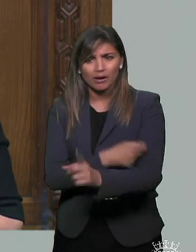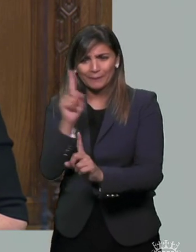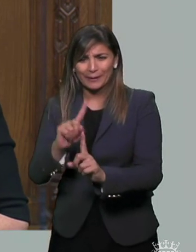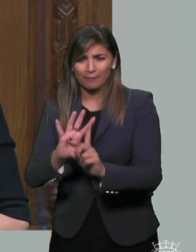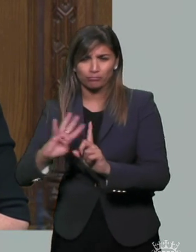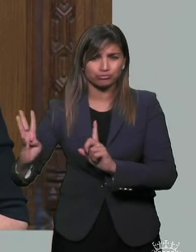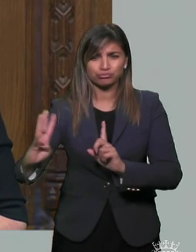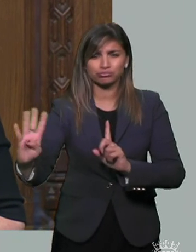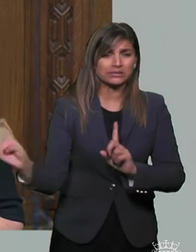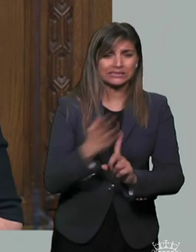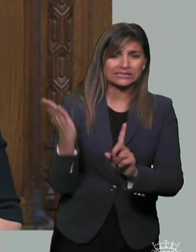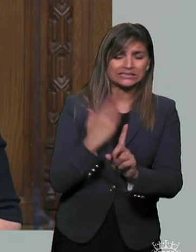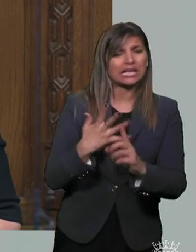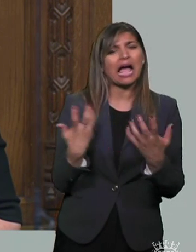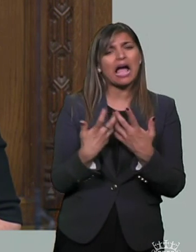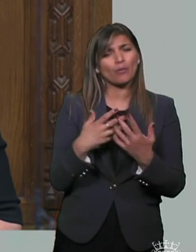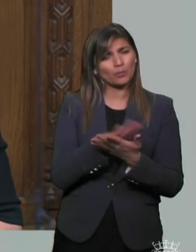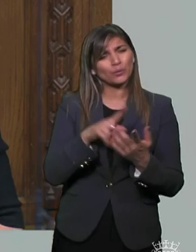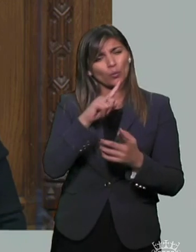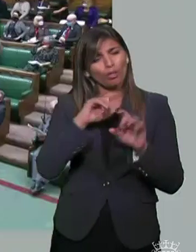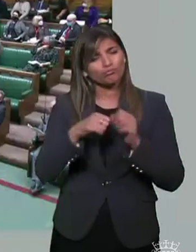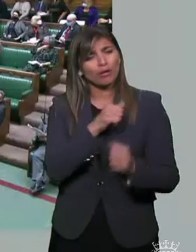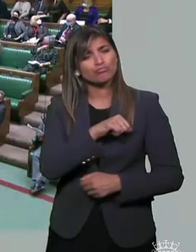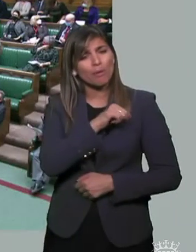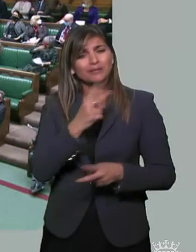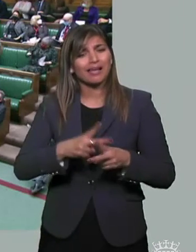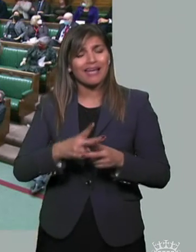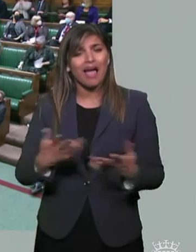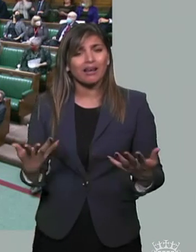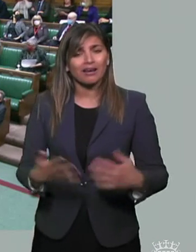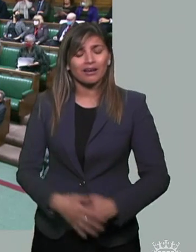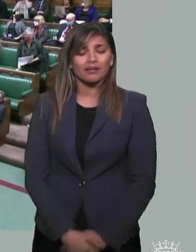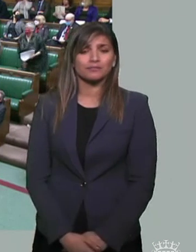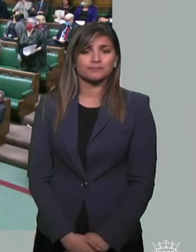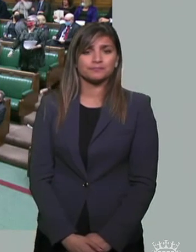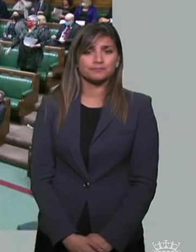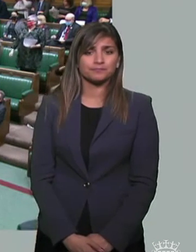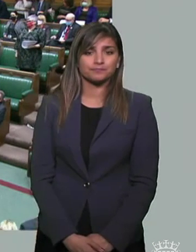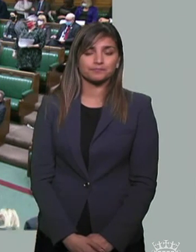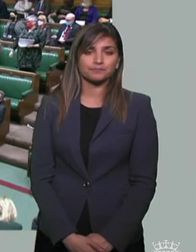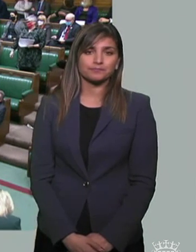Will this be yet another broken promise, Prime Minister?